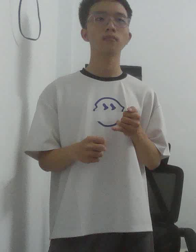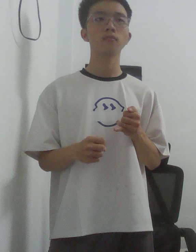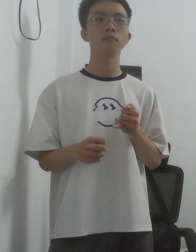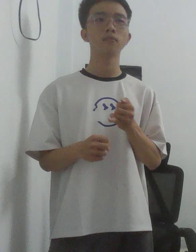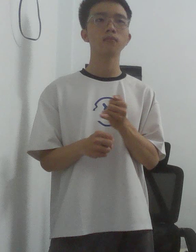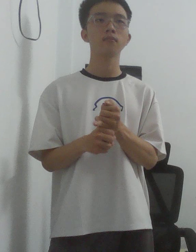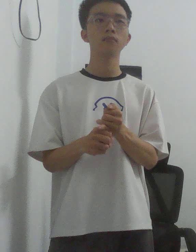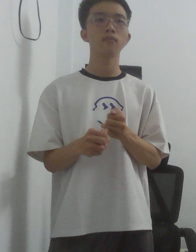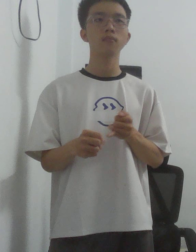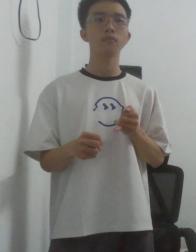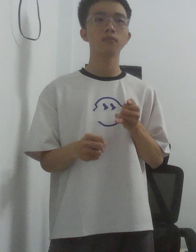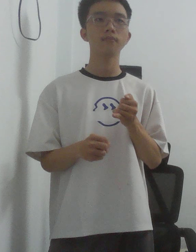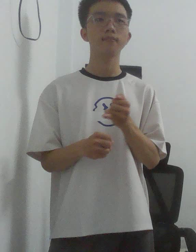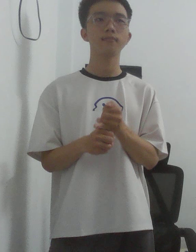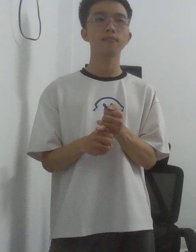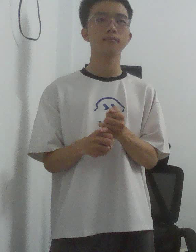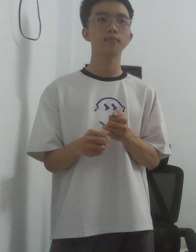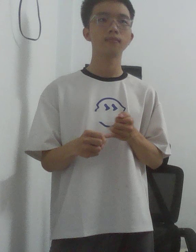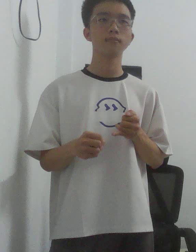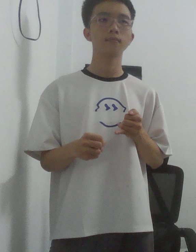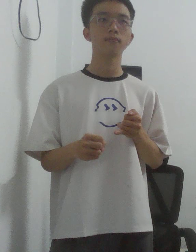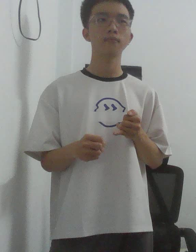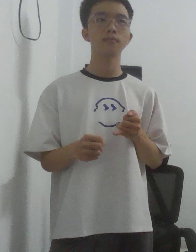cuoi nam